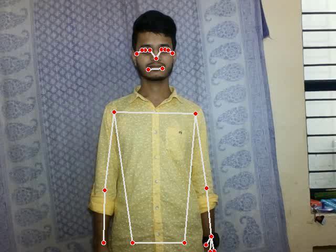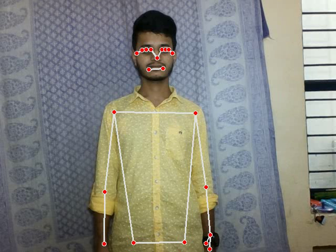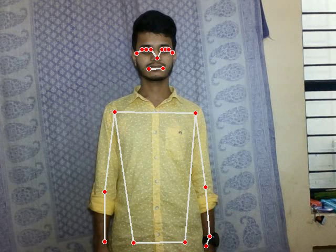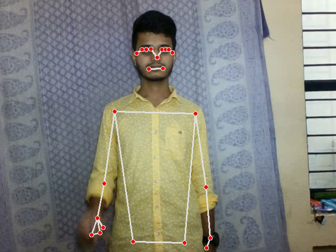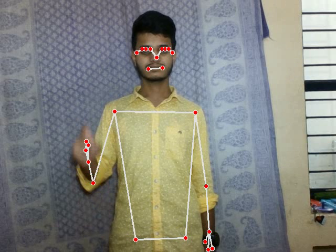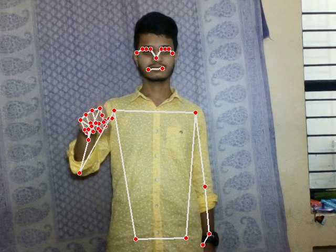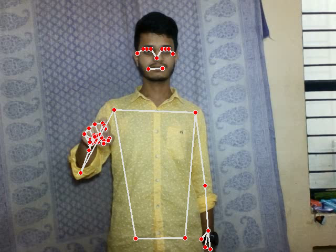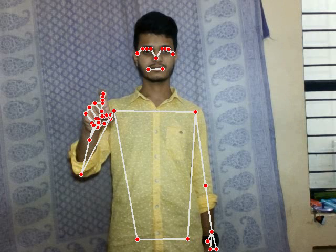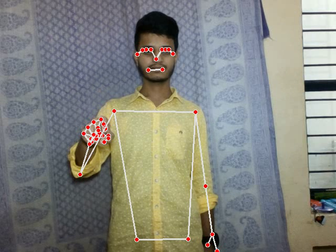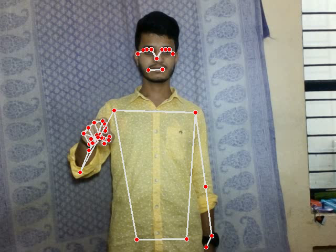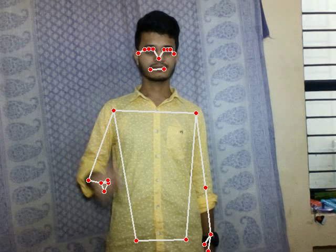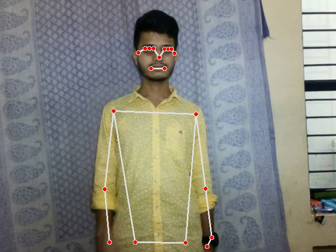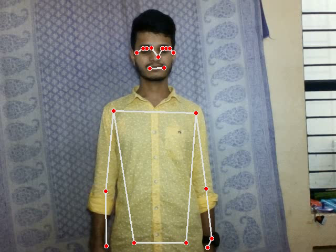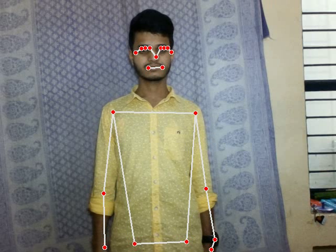need